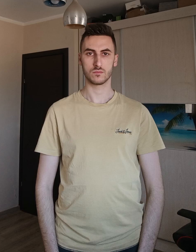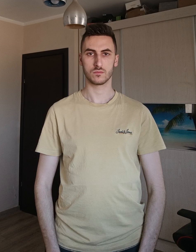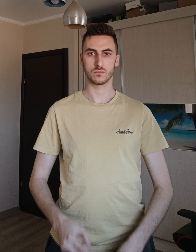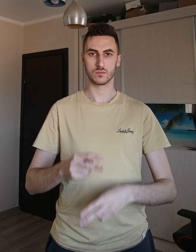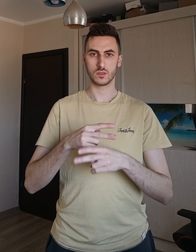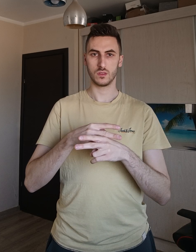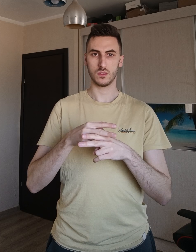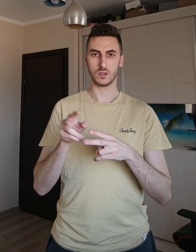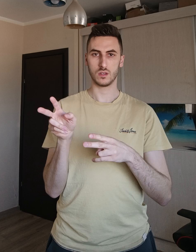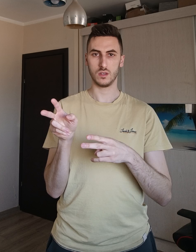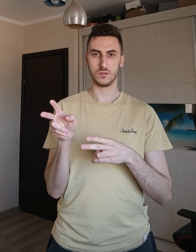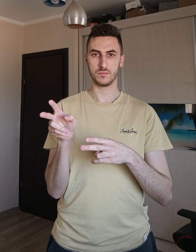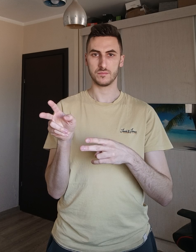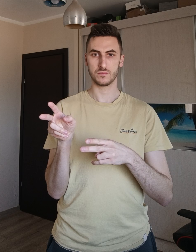נקי